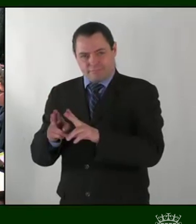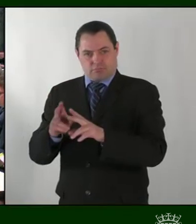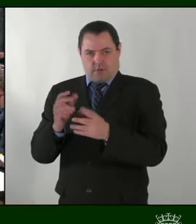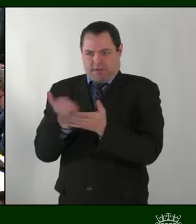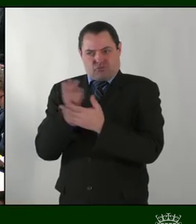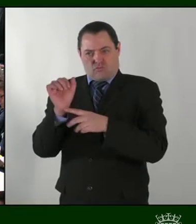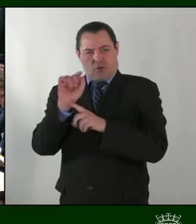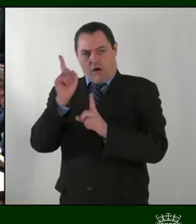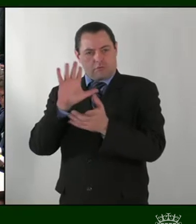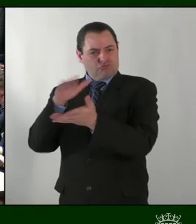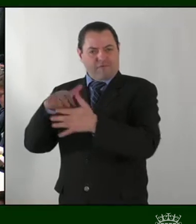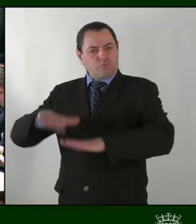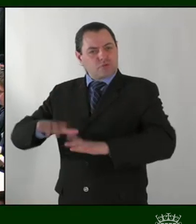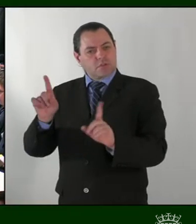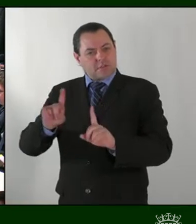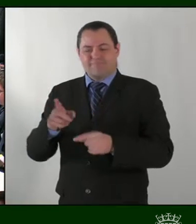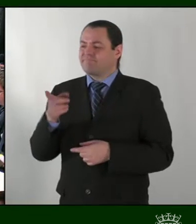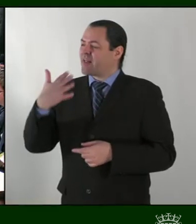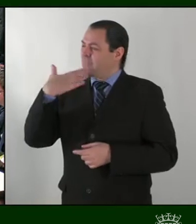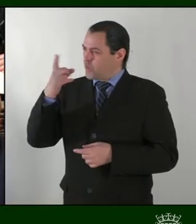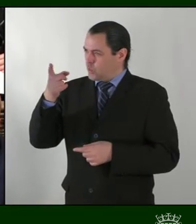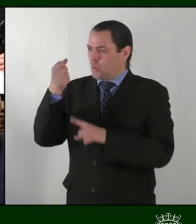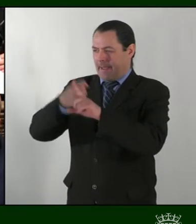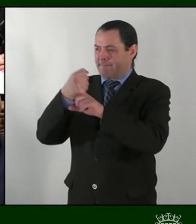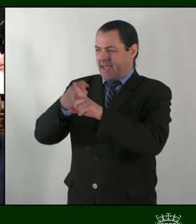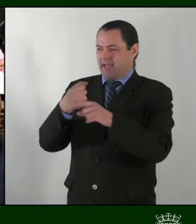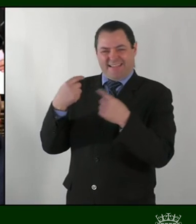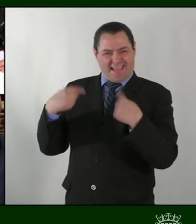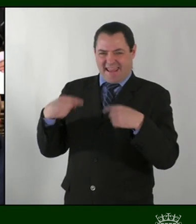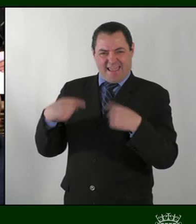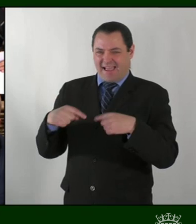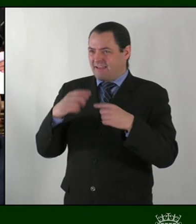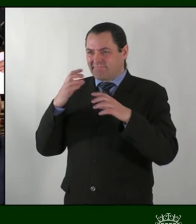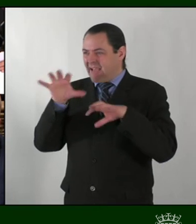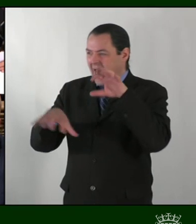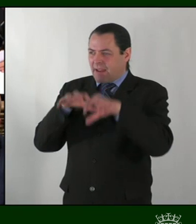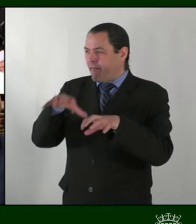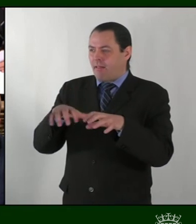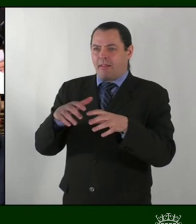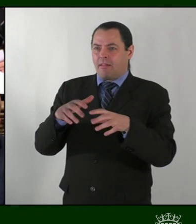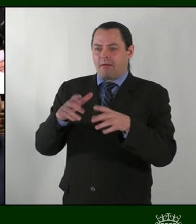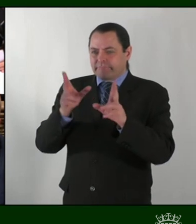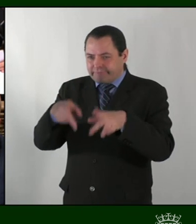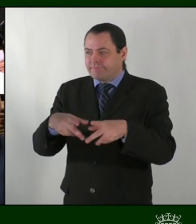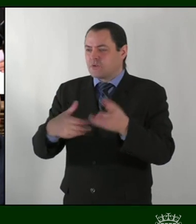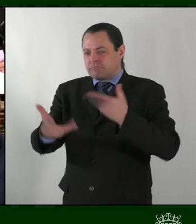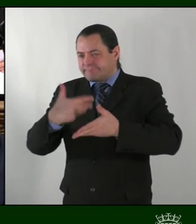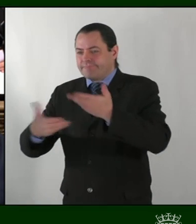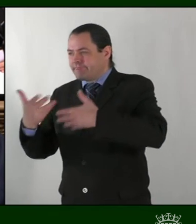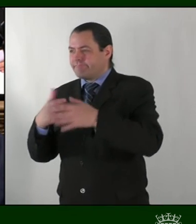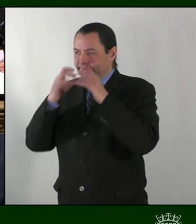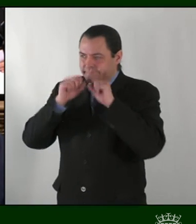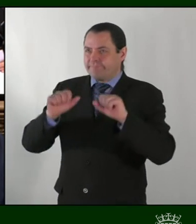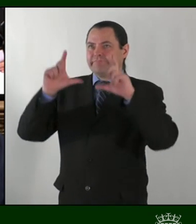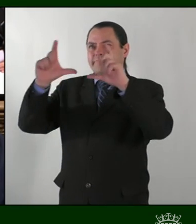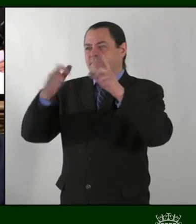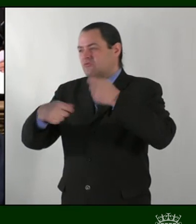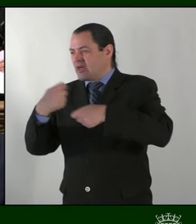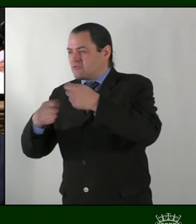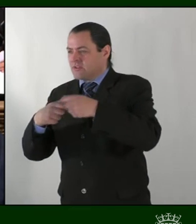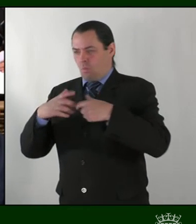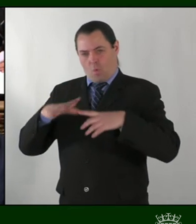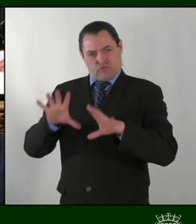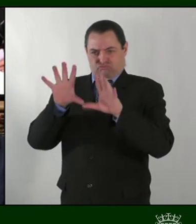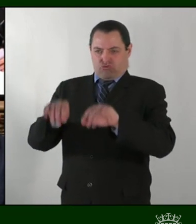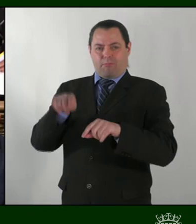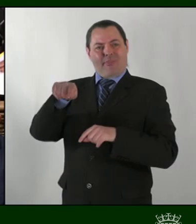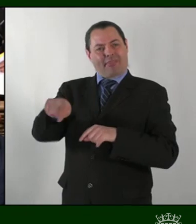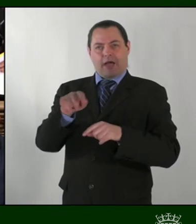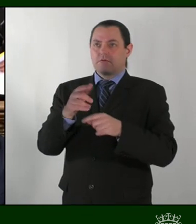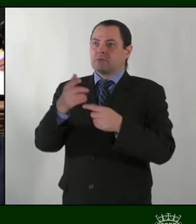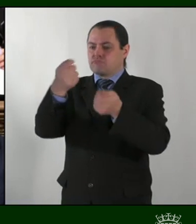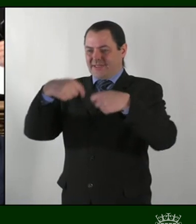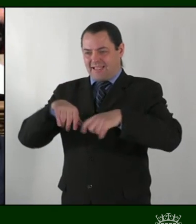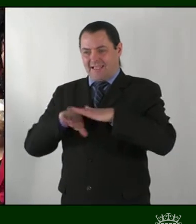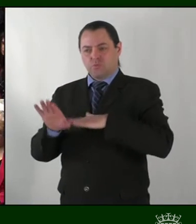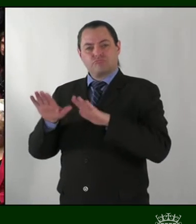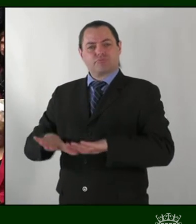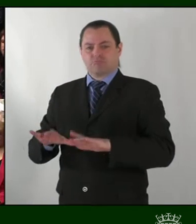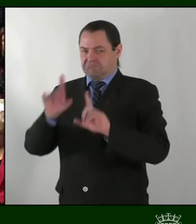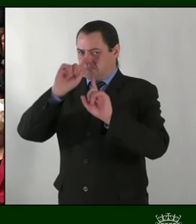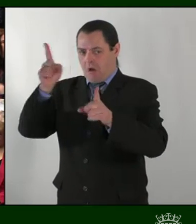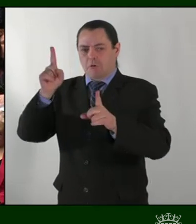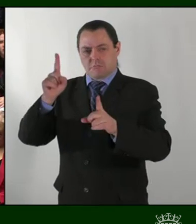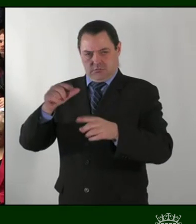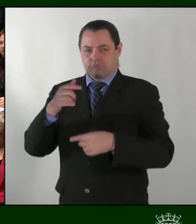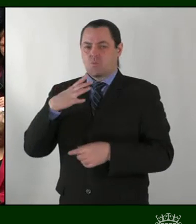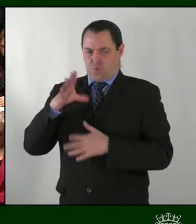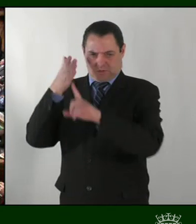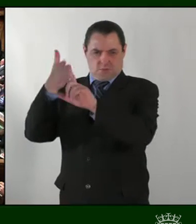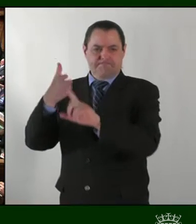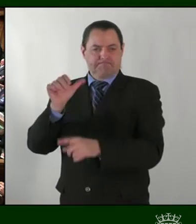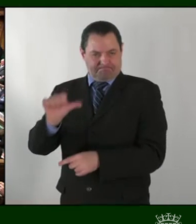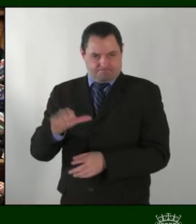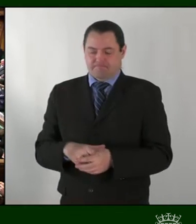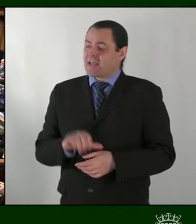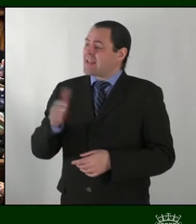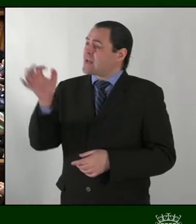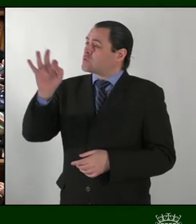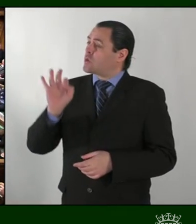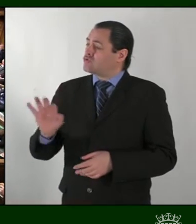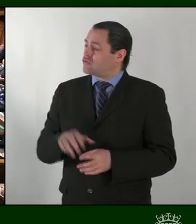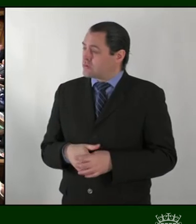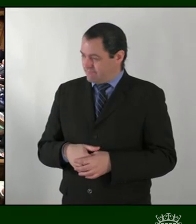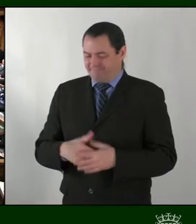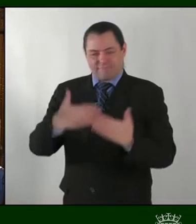Yes, I thank my honourable Friend for her campaign against illegal wildlife trading and trophy hunting, and we mean to end the import into this country of trophies hunted elsewhere.